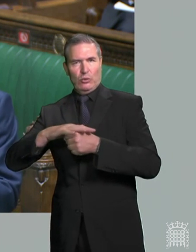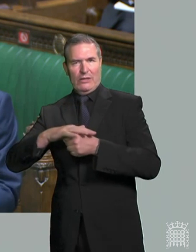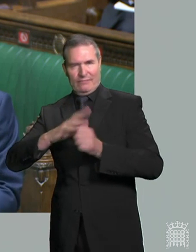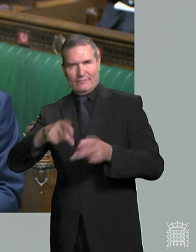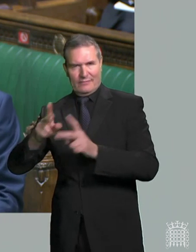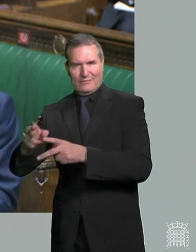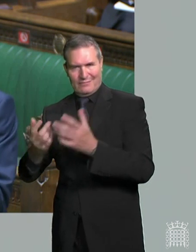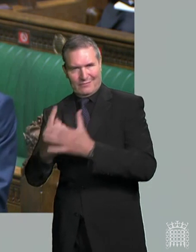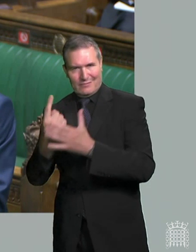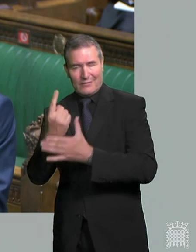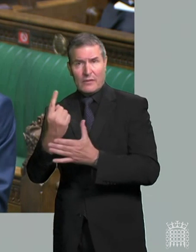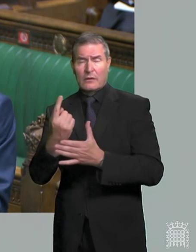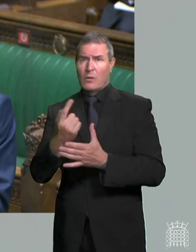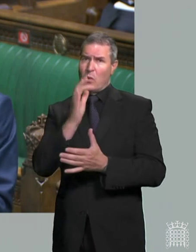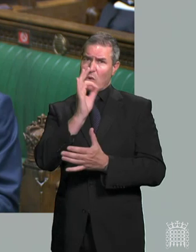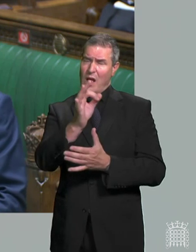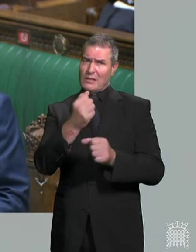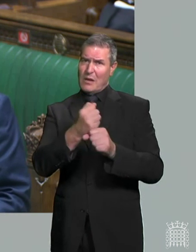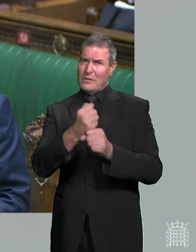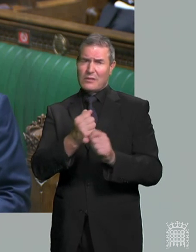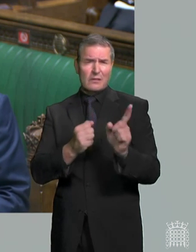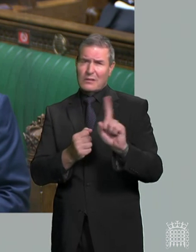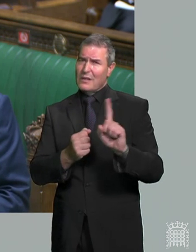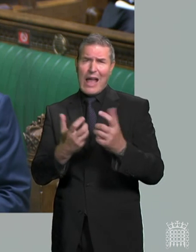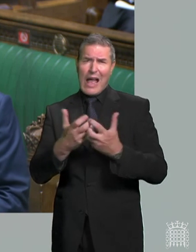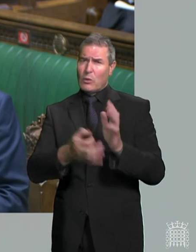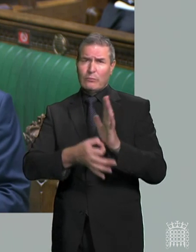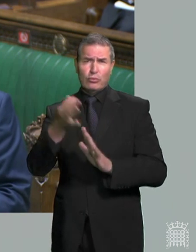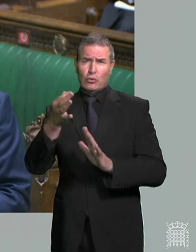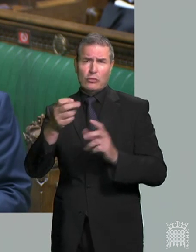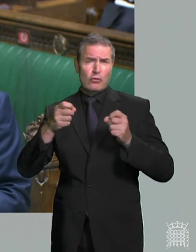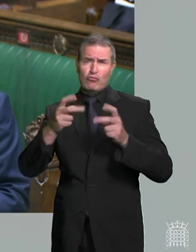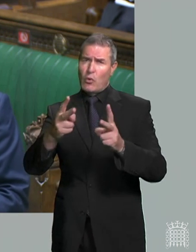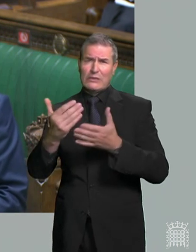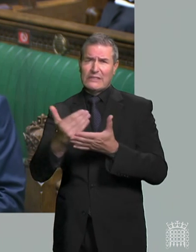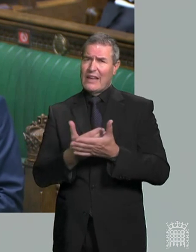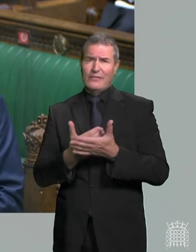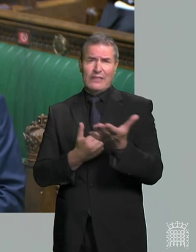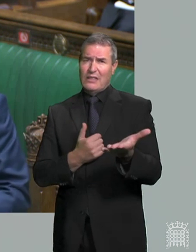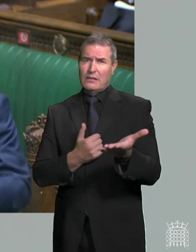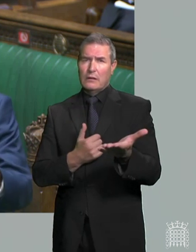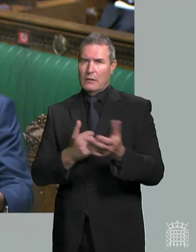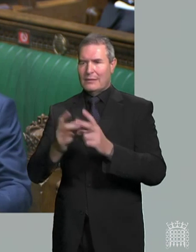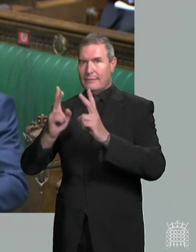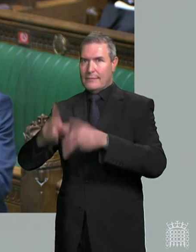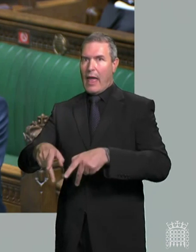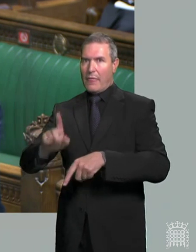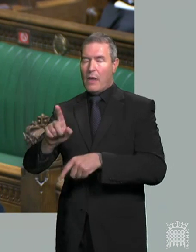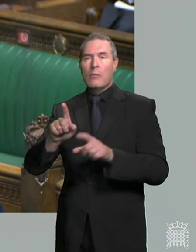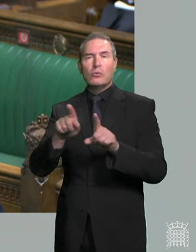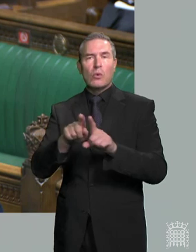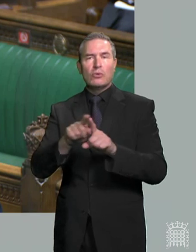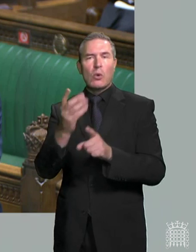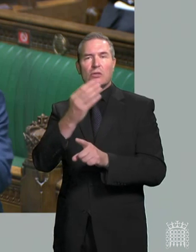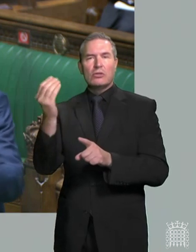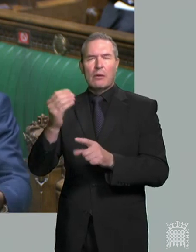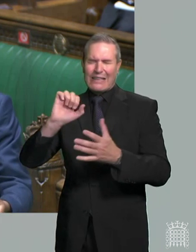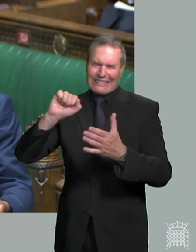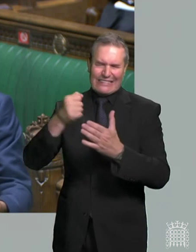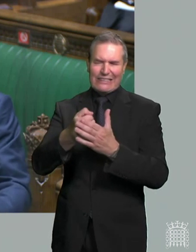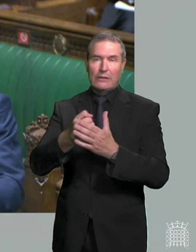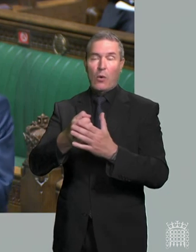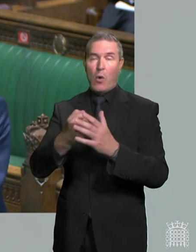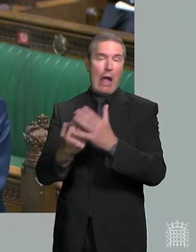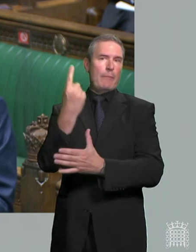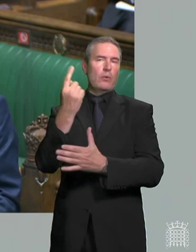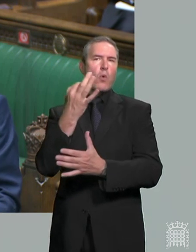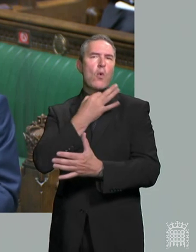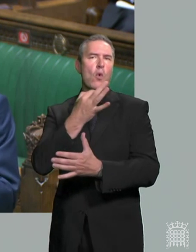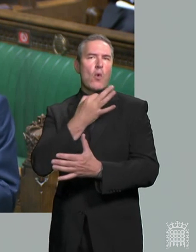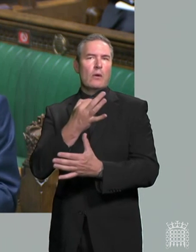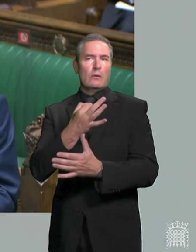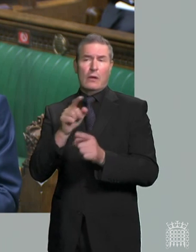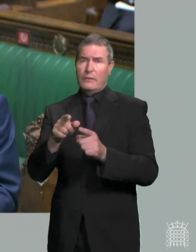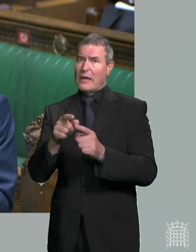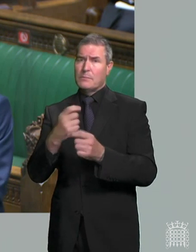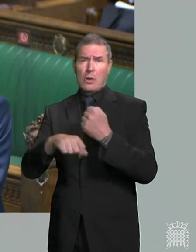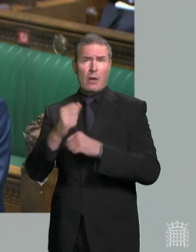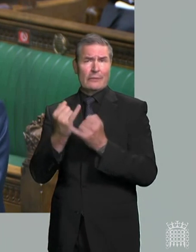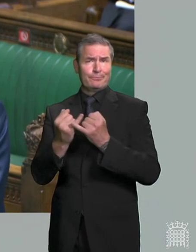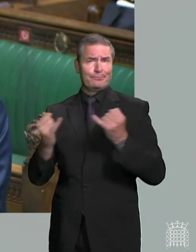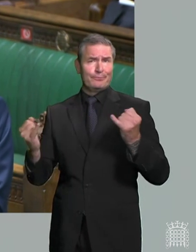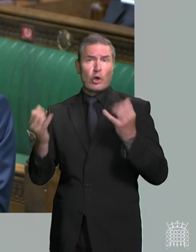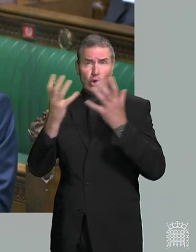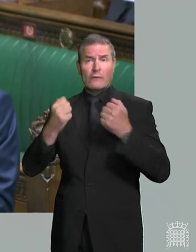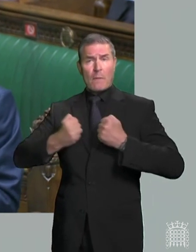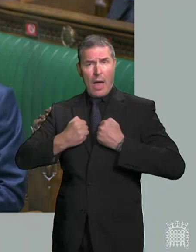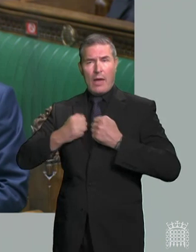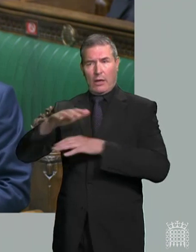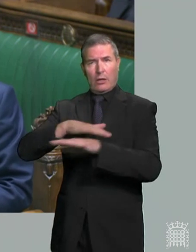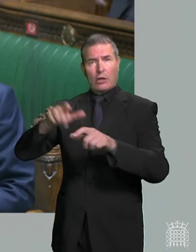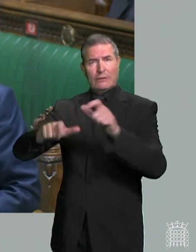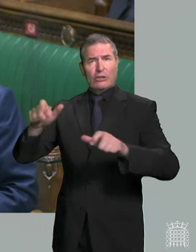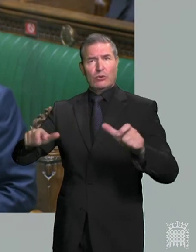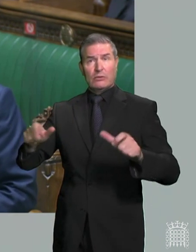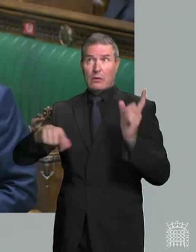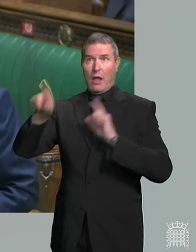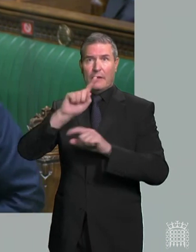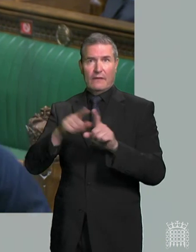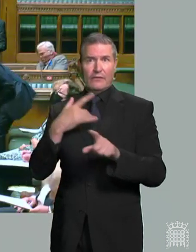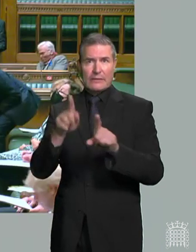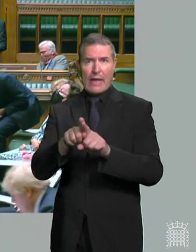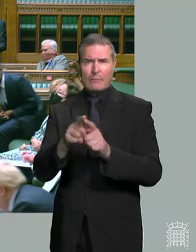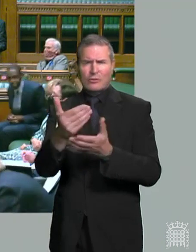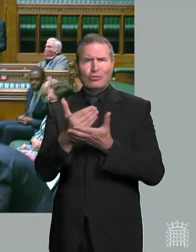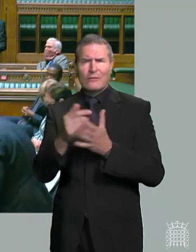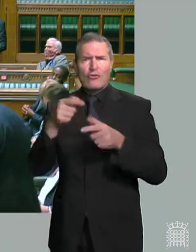Will he advise the House on what more the Government are doing to improve road safety, not just in the case of fatal accidents but where there are serious accidents or near misses, because this is an issue that is of growing concern to many of my constituents and, I believe, to many across the country?